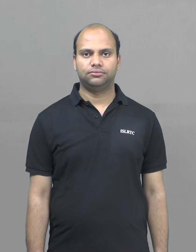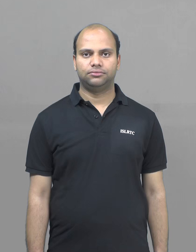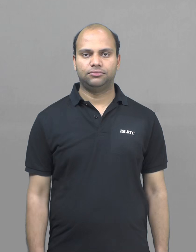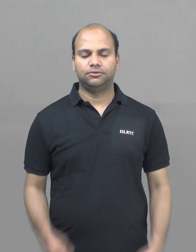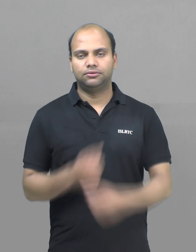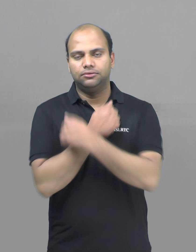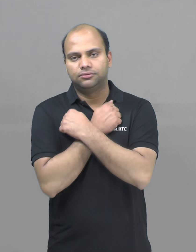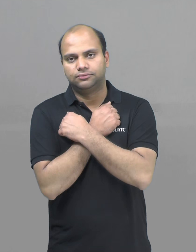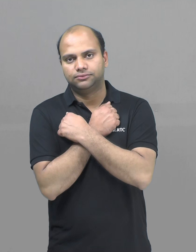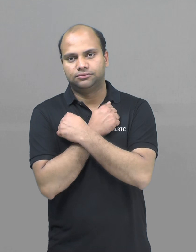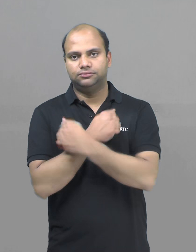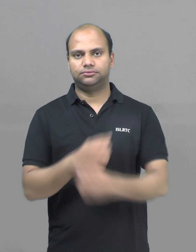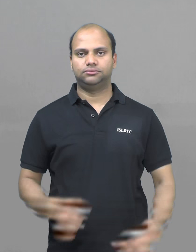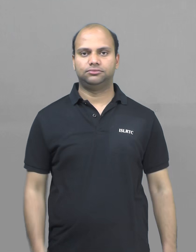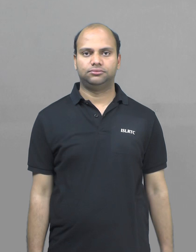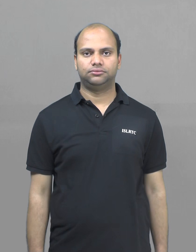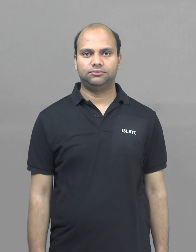Love